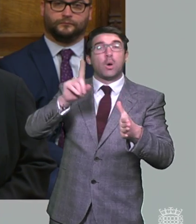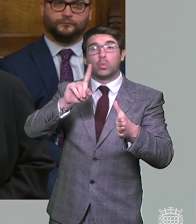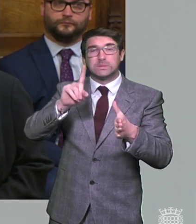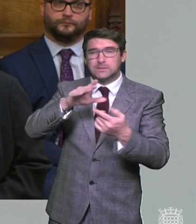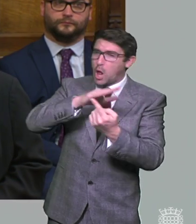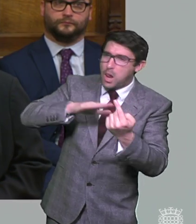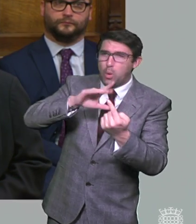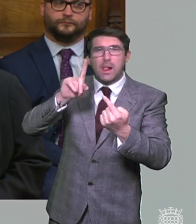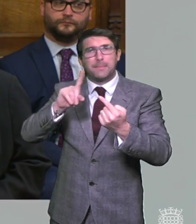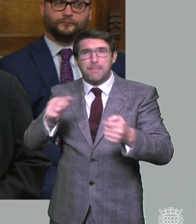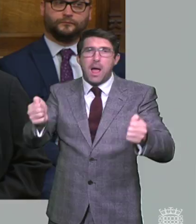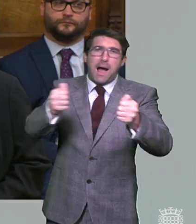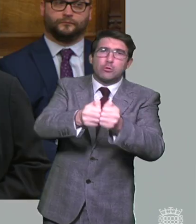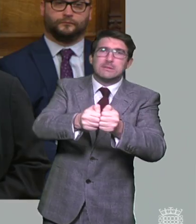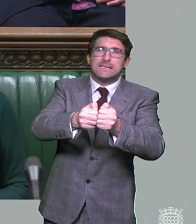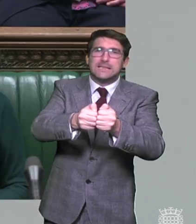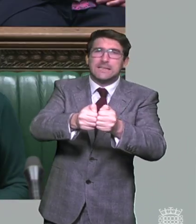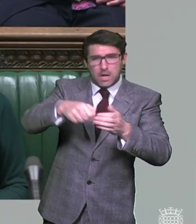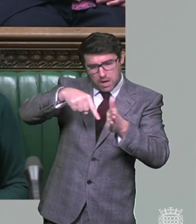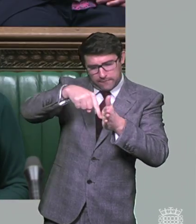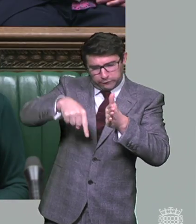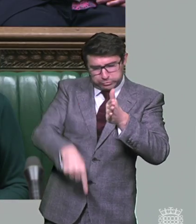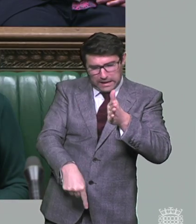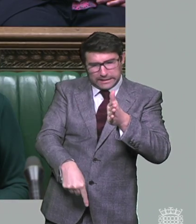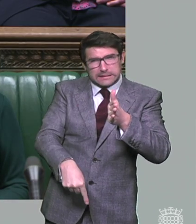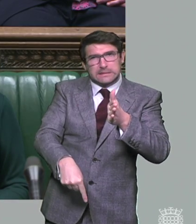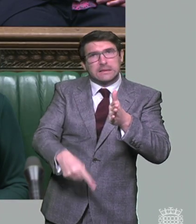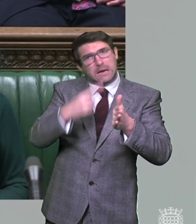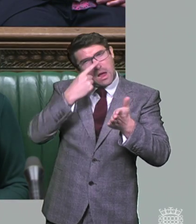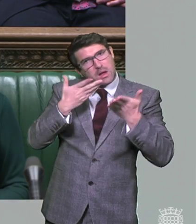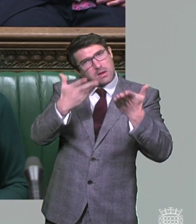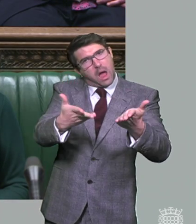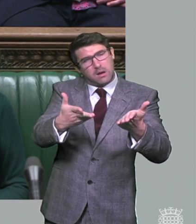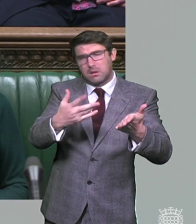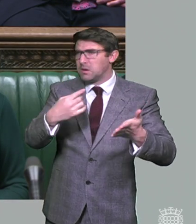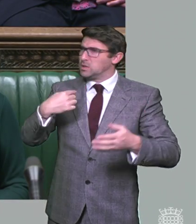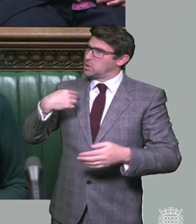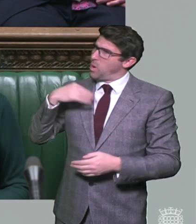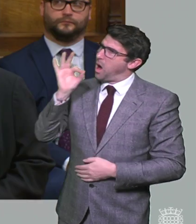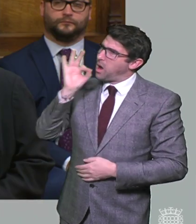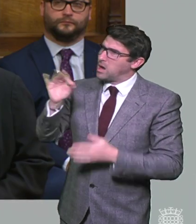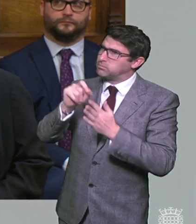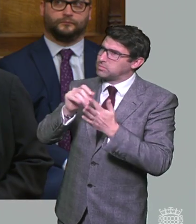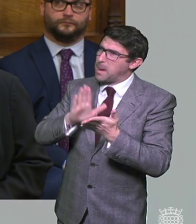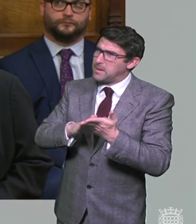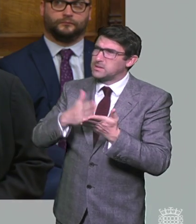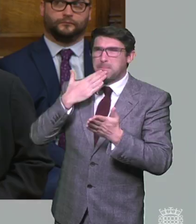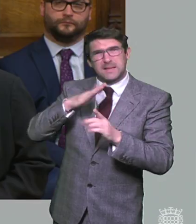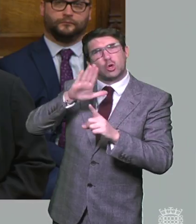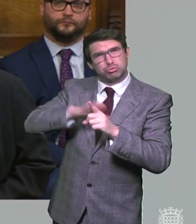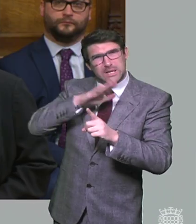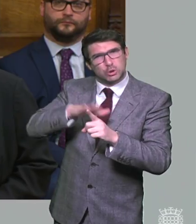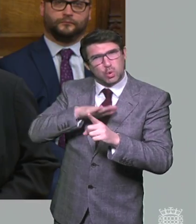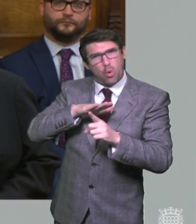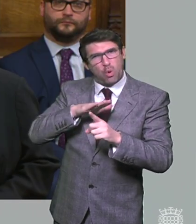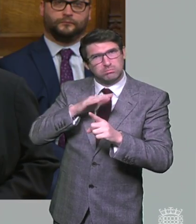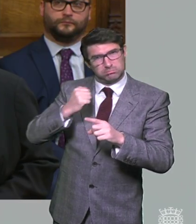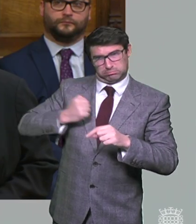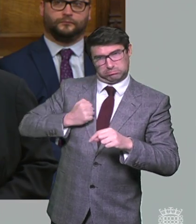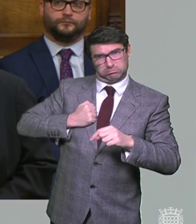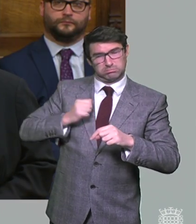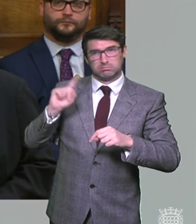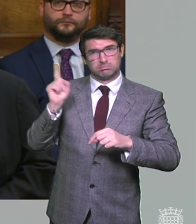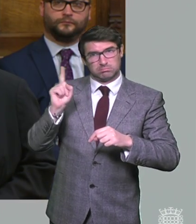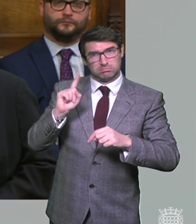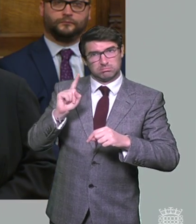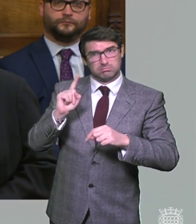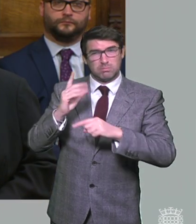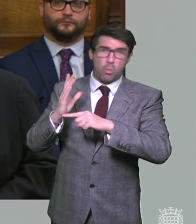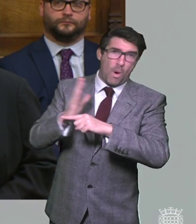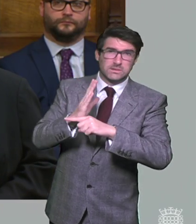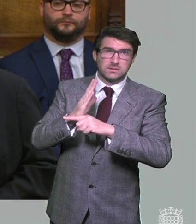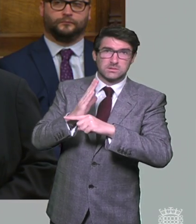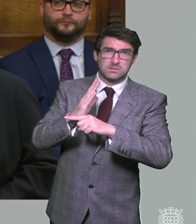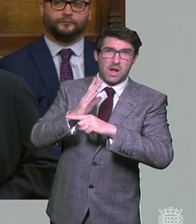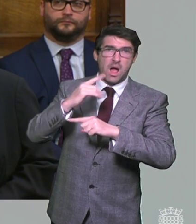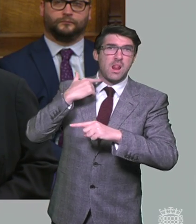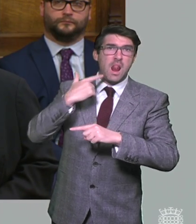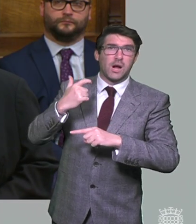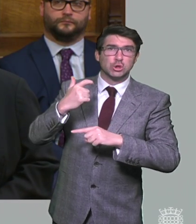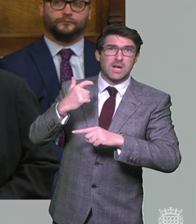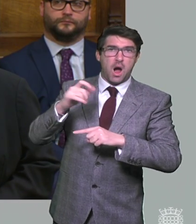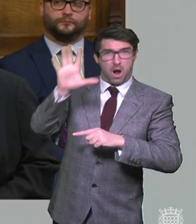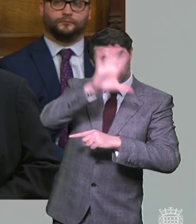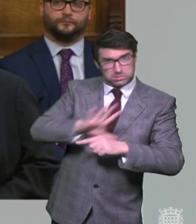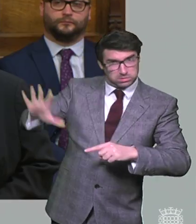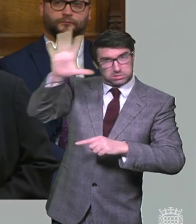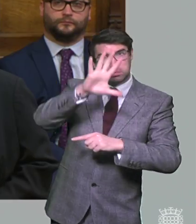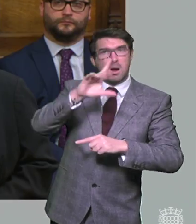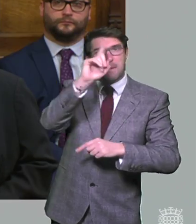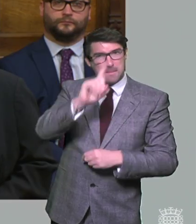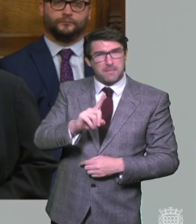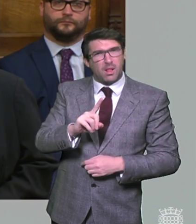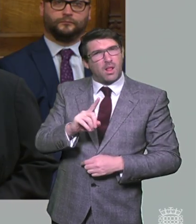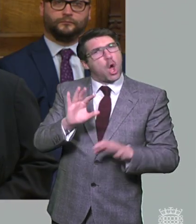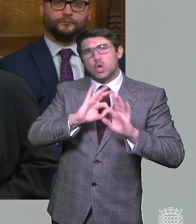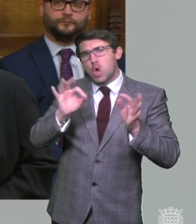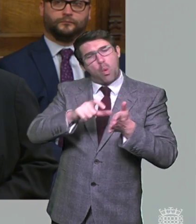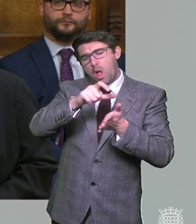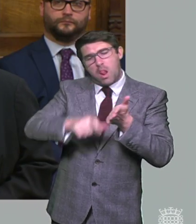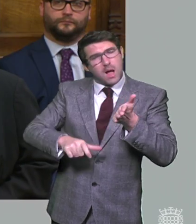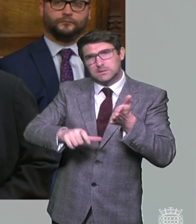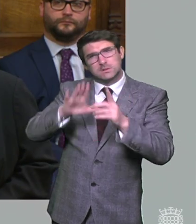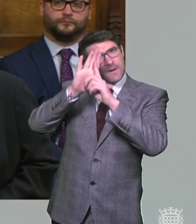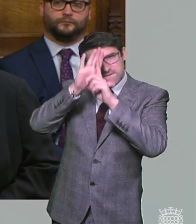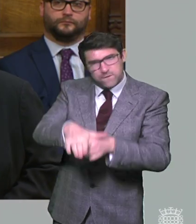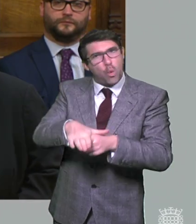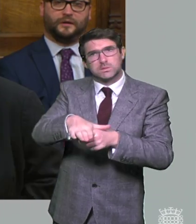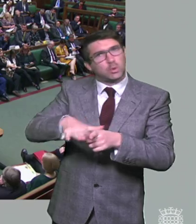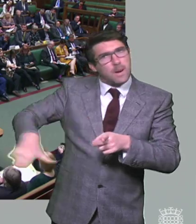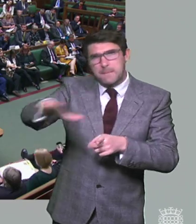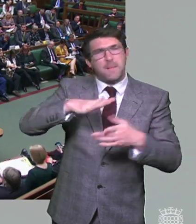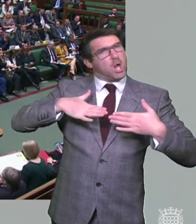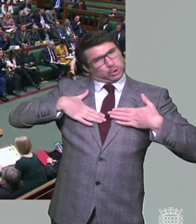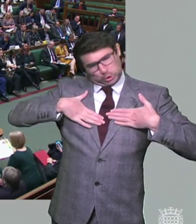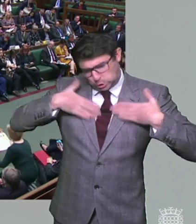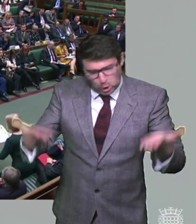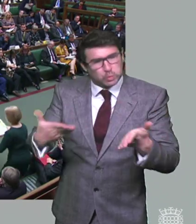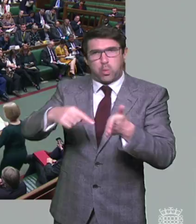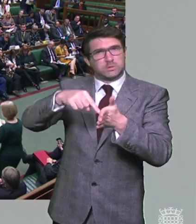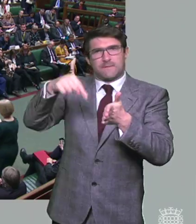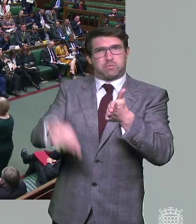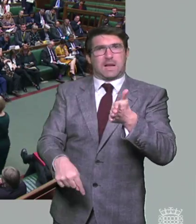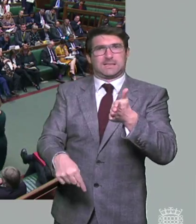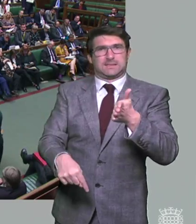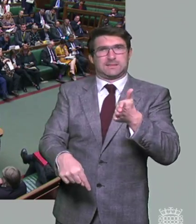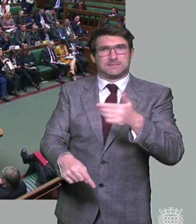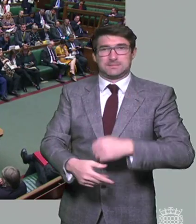I would be grateful if the Prime Minister would reassure West Lancashire residents —my constituents—and please explain in detail how she will honour her statement that no fracking licences will be forced on communities that do not want them.